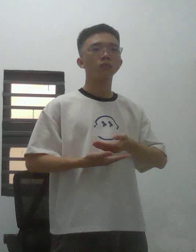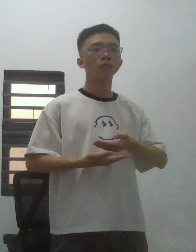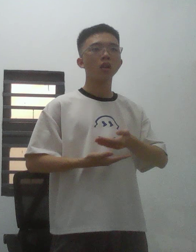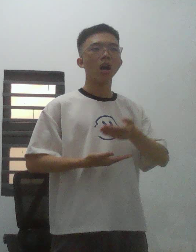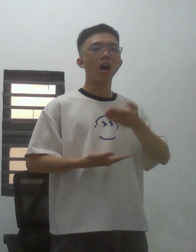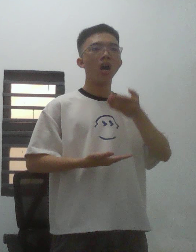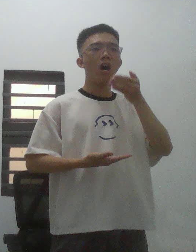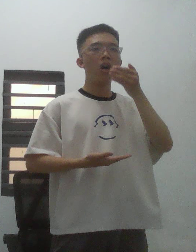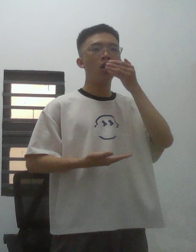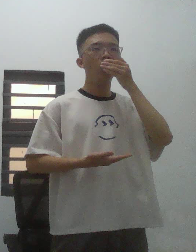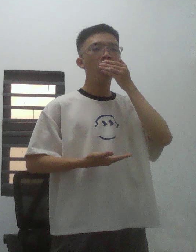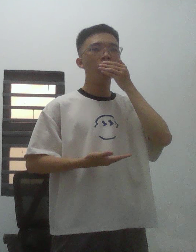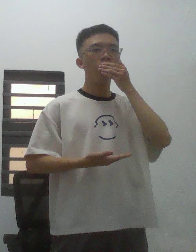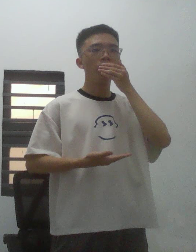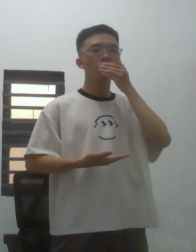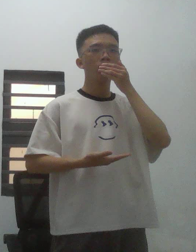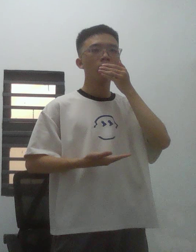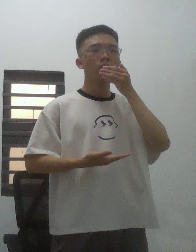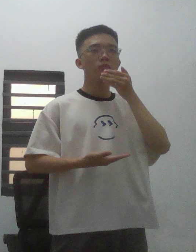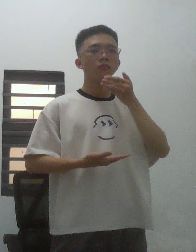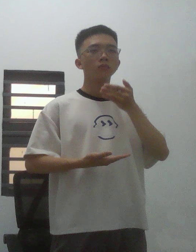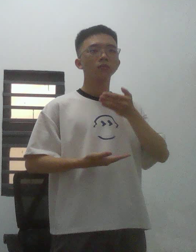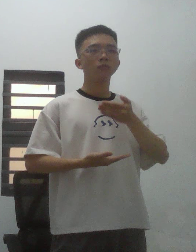sup